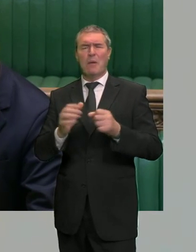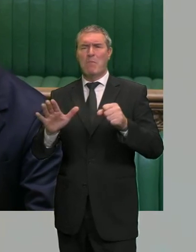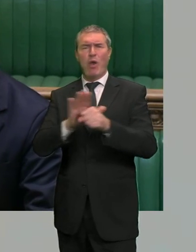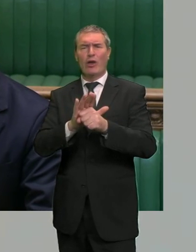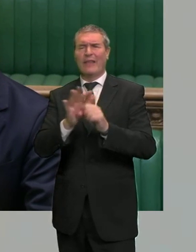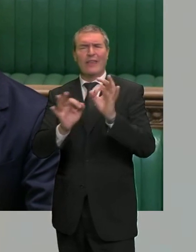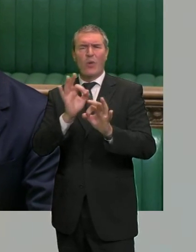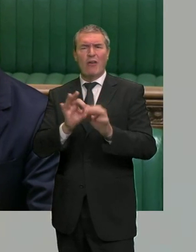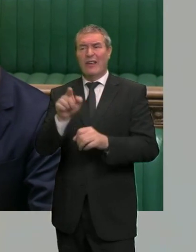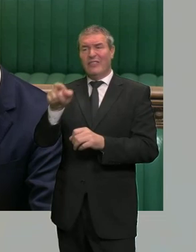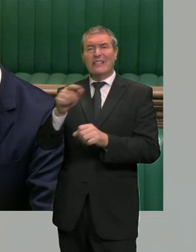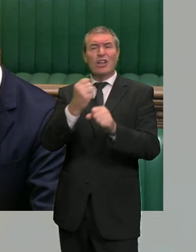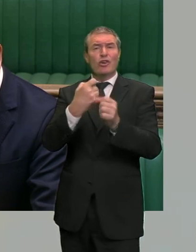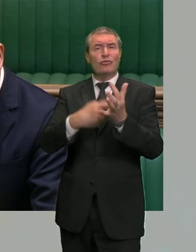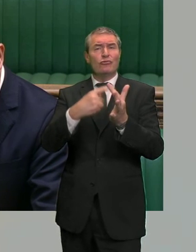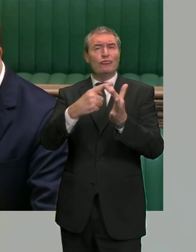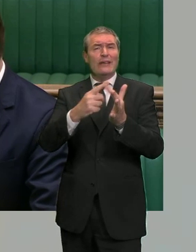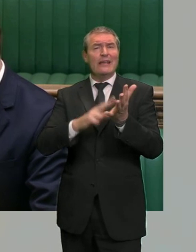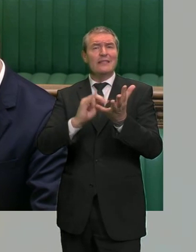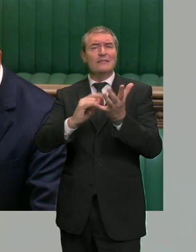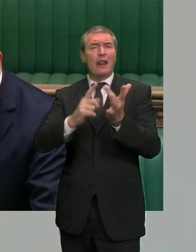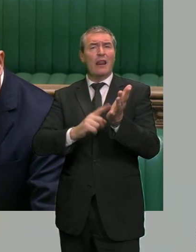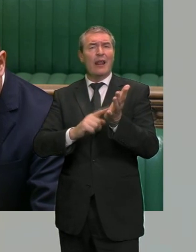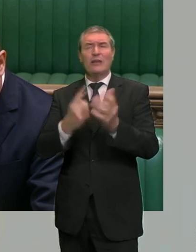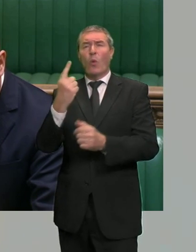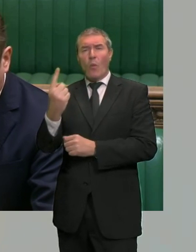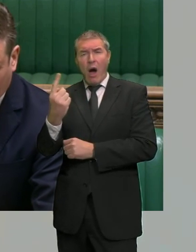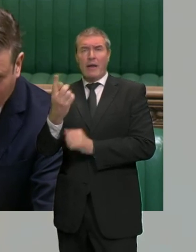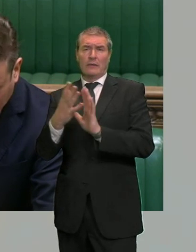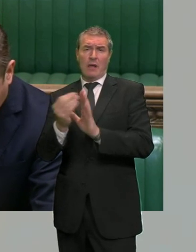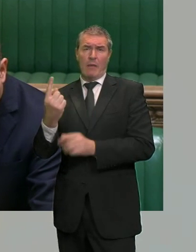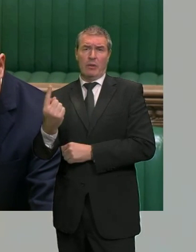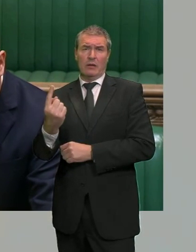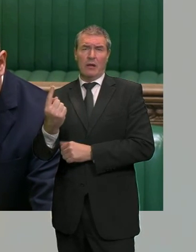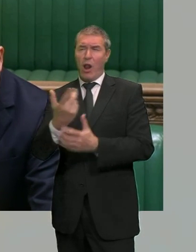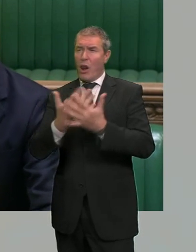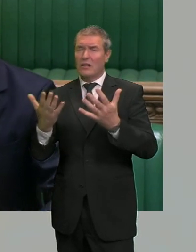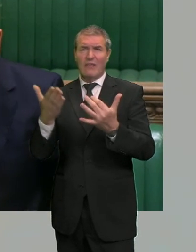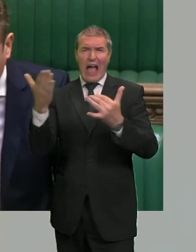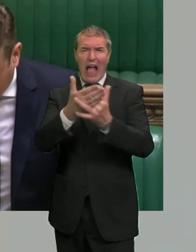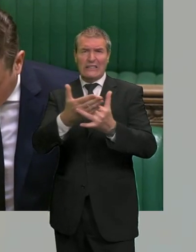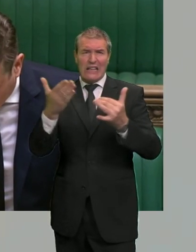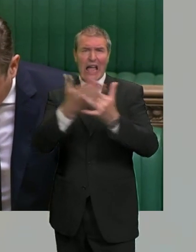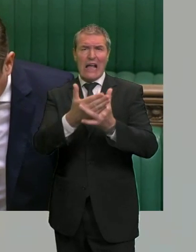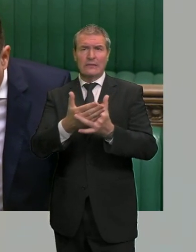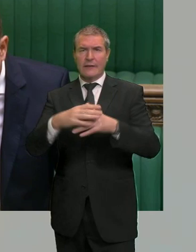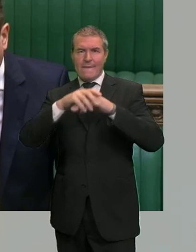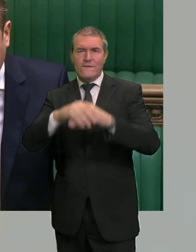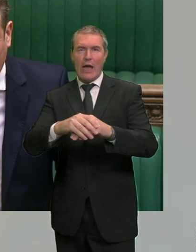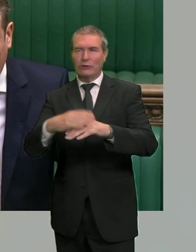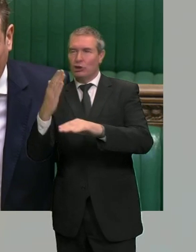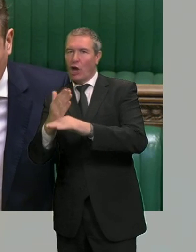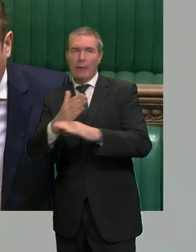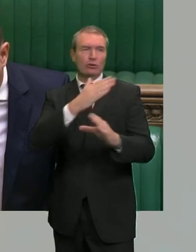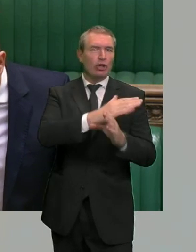The Greensill scandal is just the tip of the iceberg—dodgy contracts, privileged access, jobs for their mates.